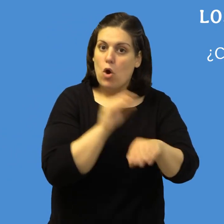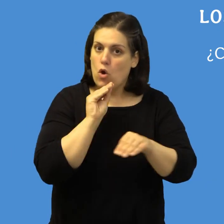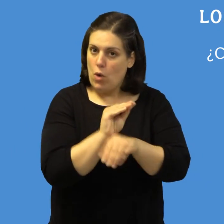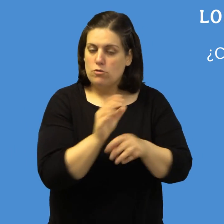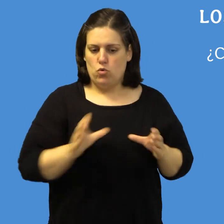cuidar